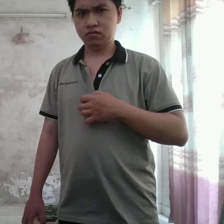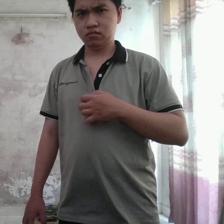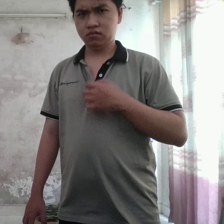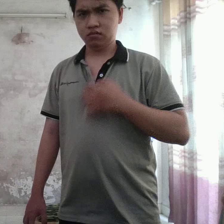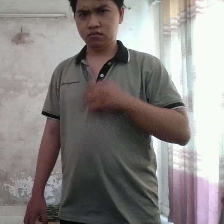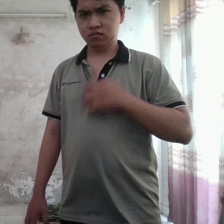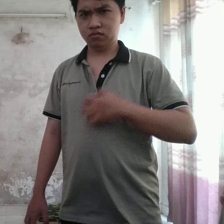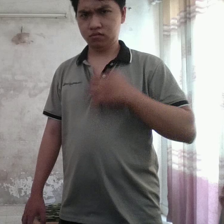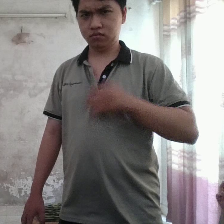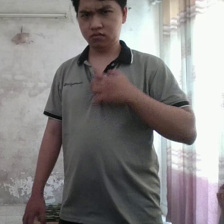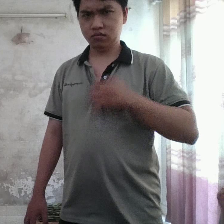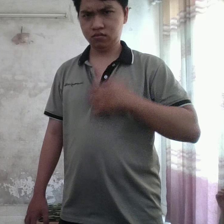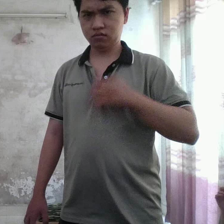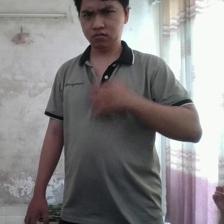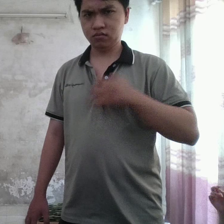ghen